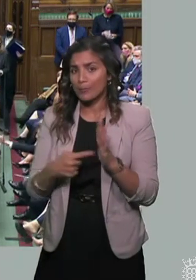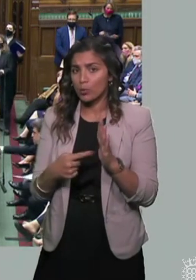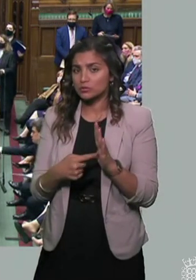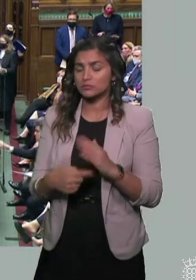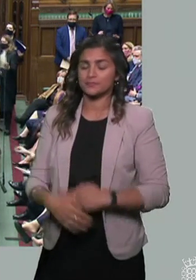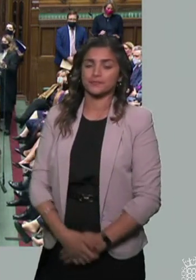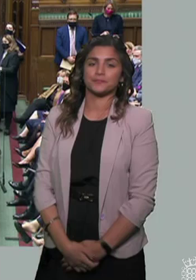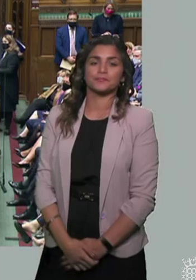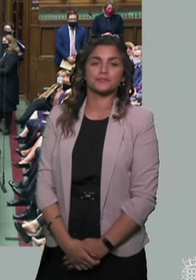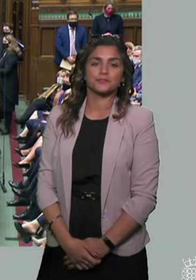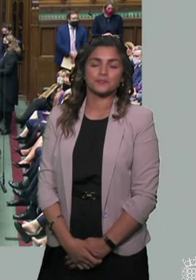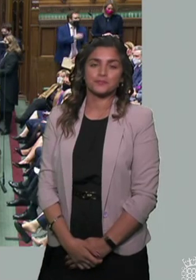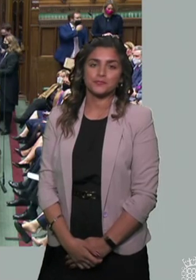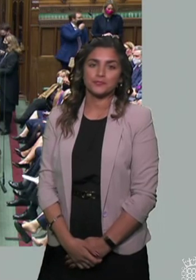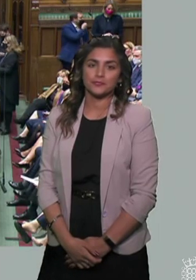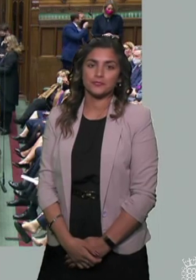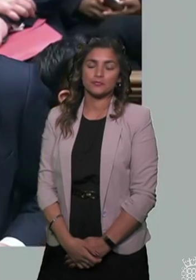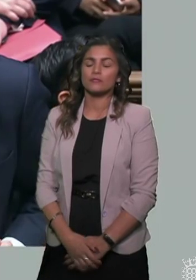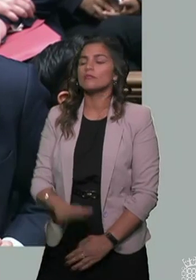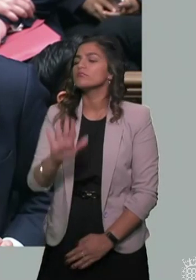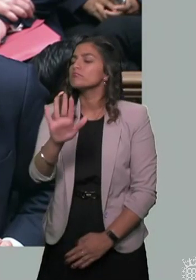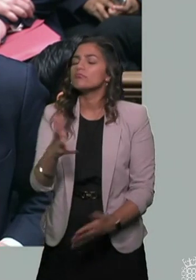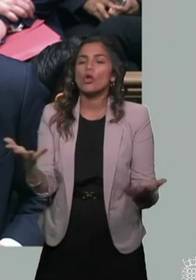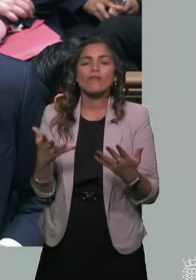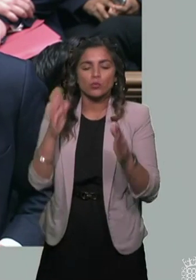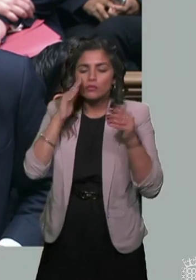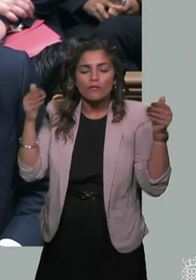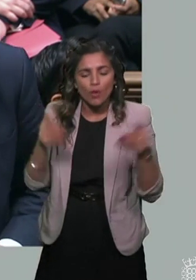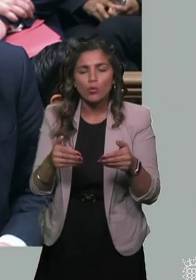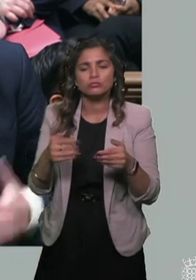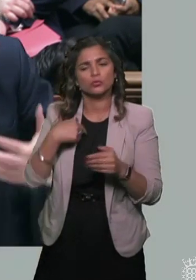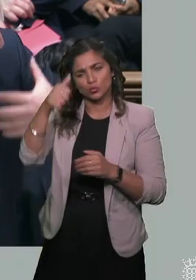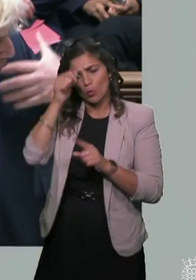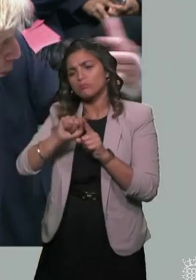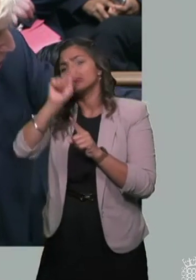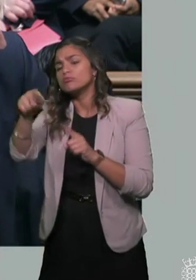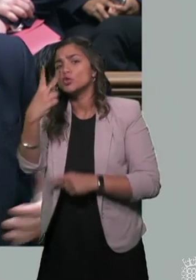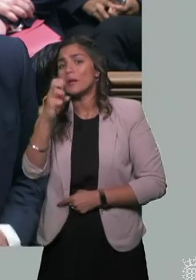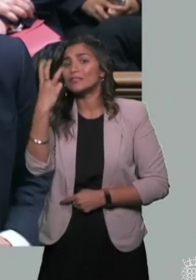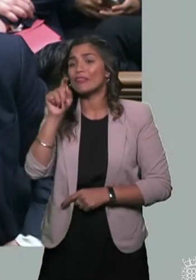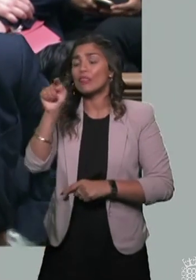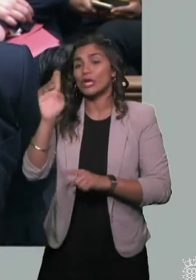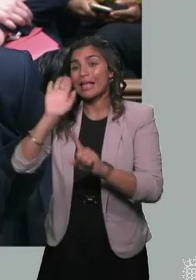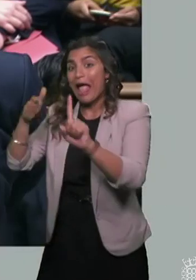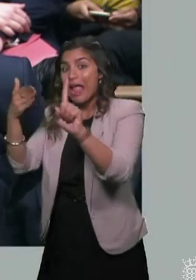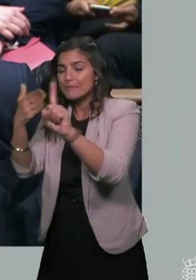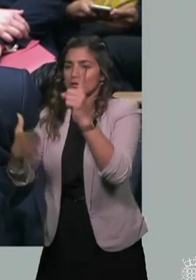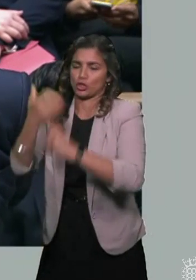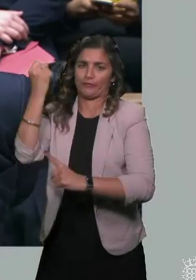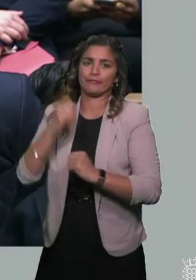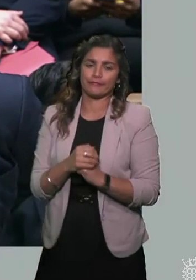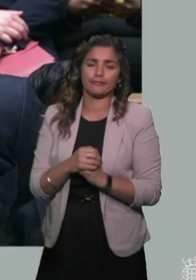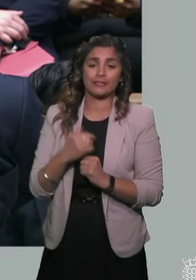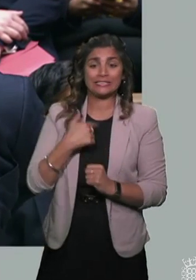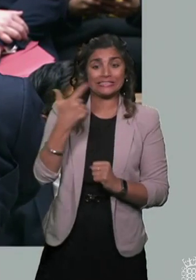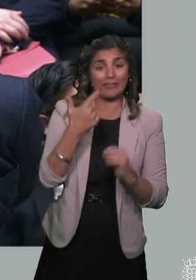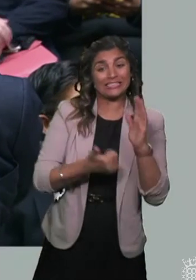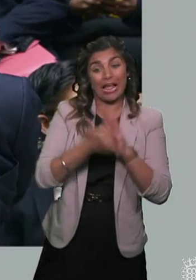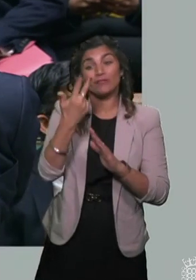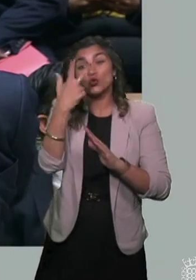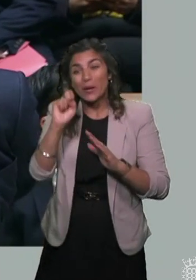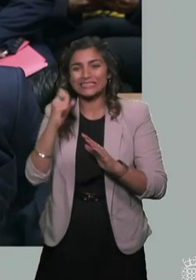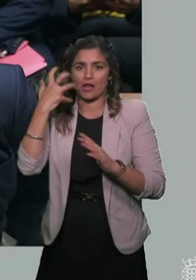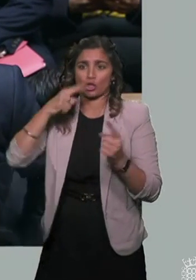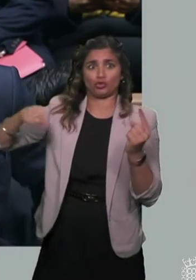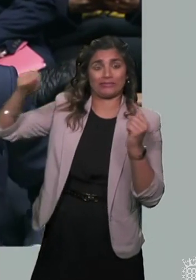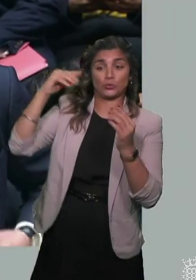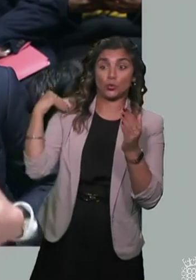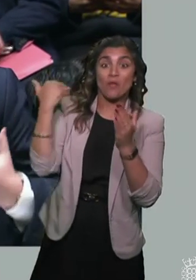The focus is certainly on 2030. We have 122 nationally determined contributions already, and 17 out of 20 G20 countries have made NDCs.